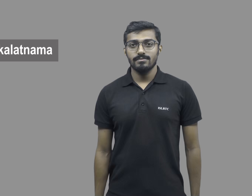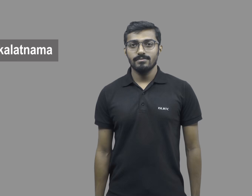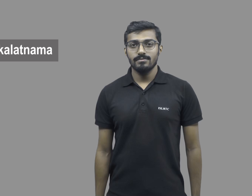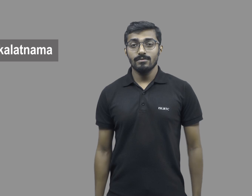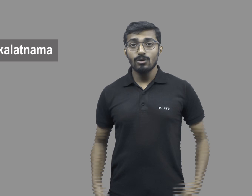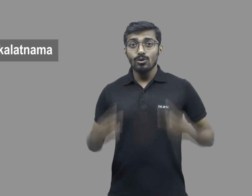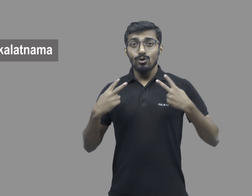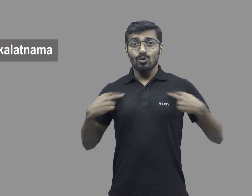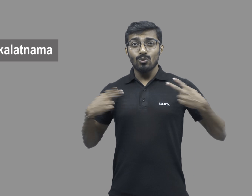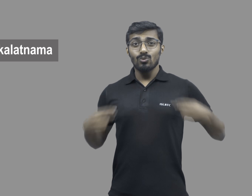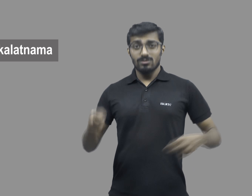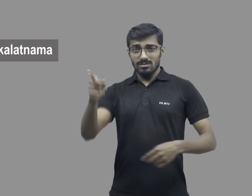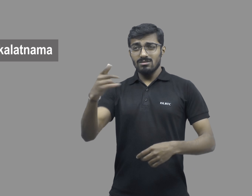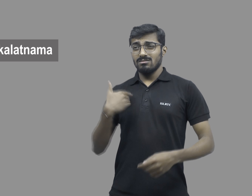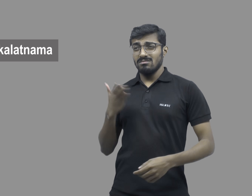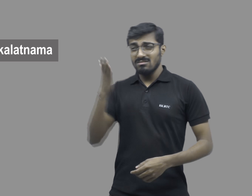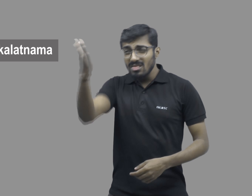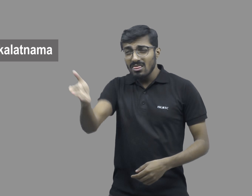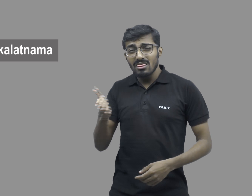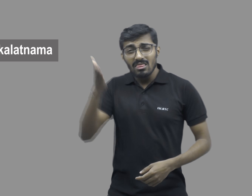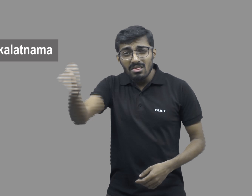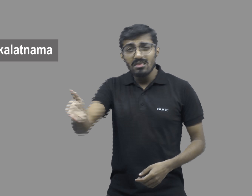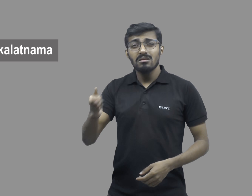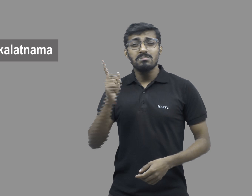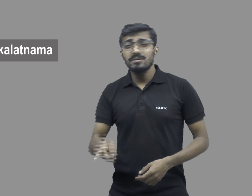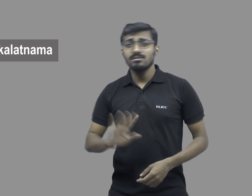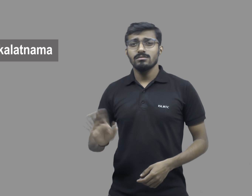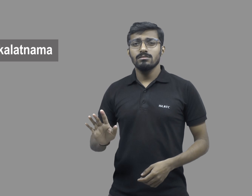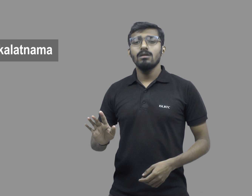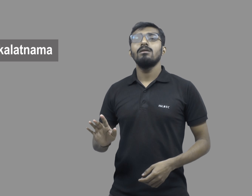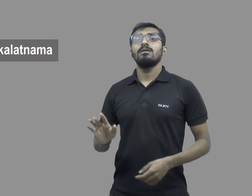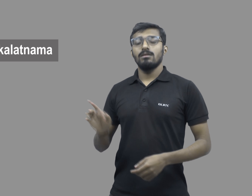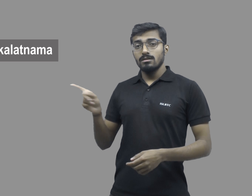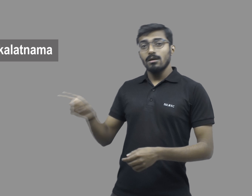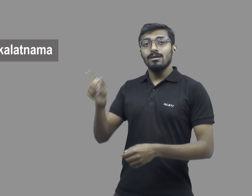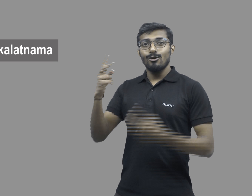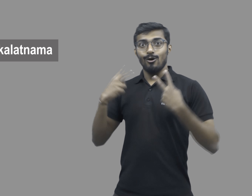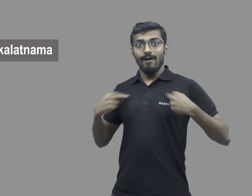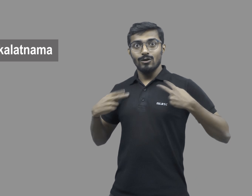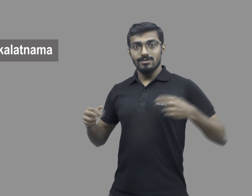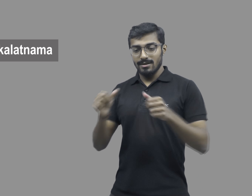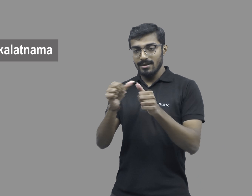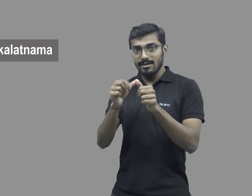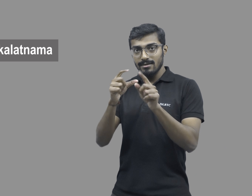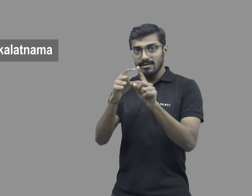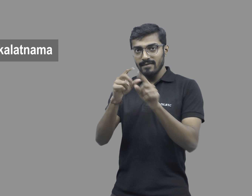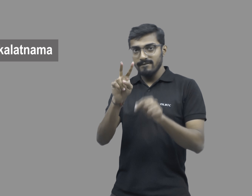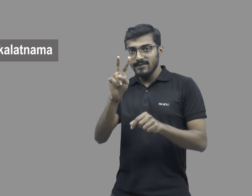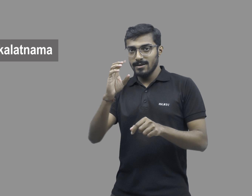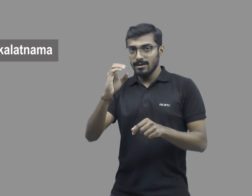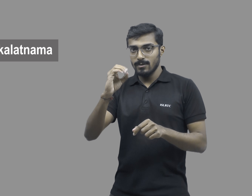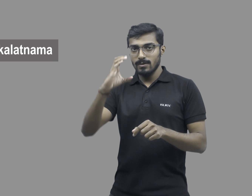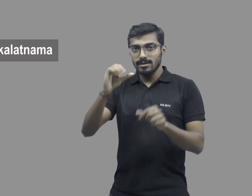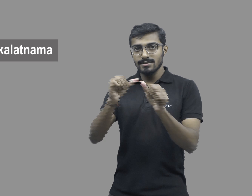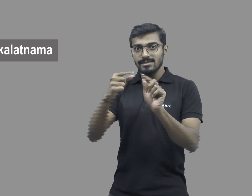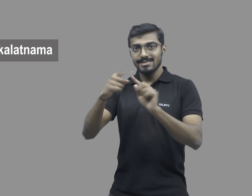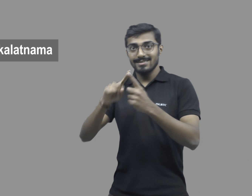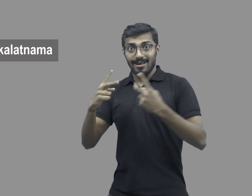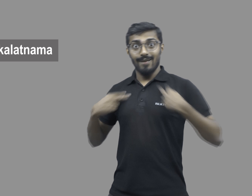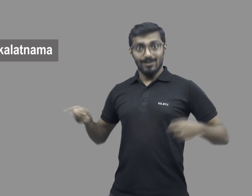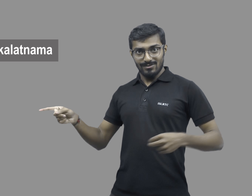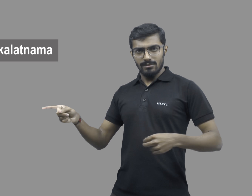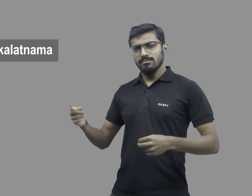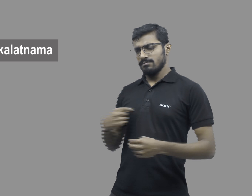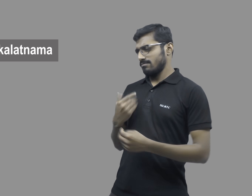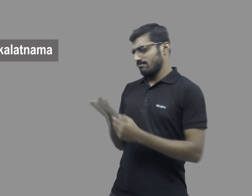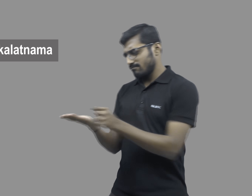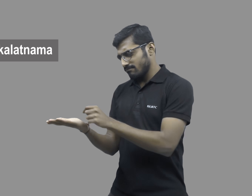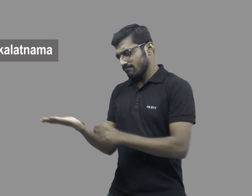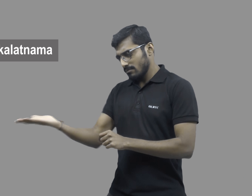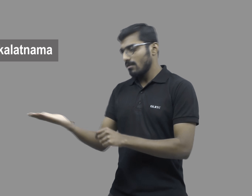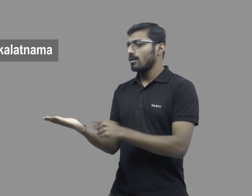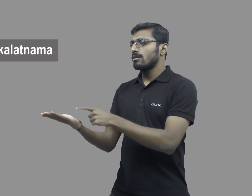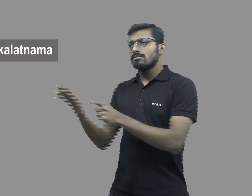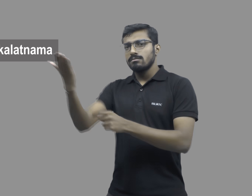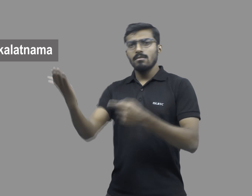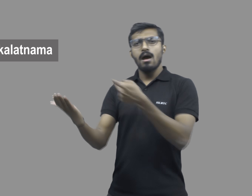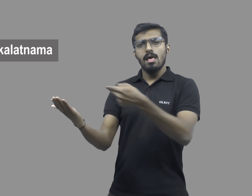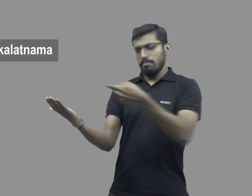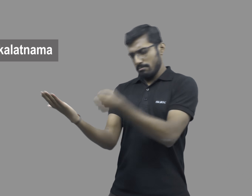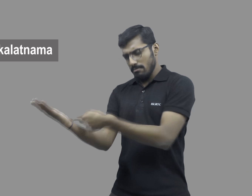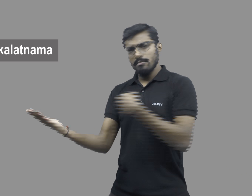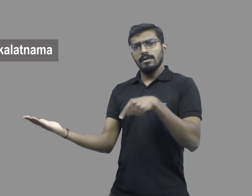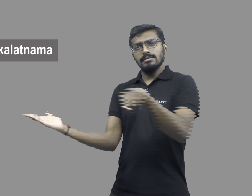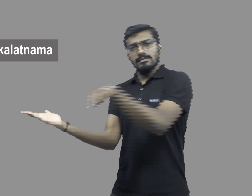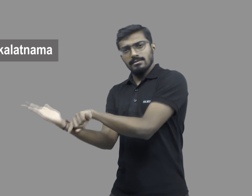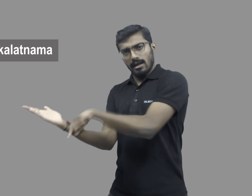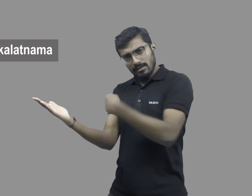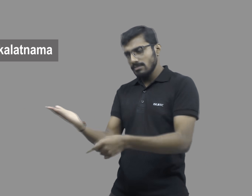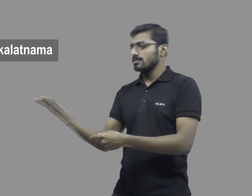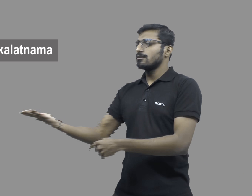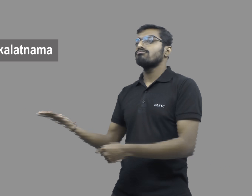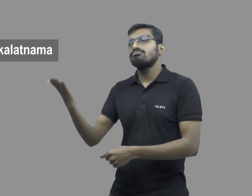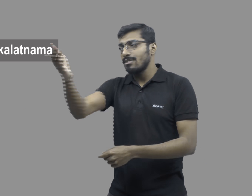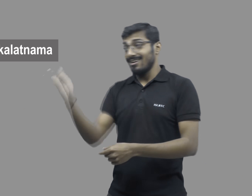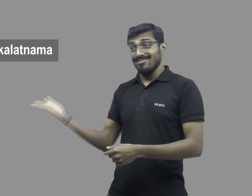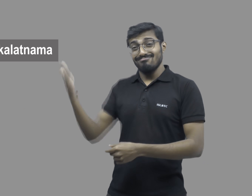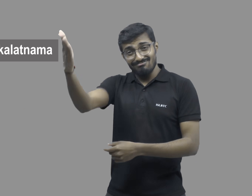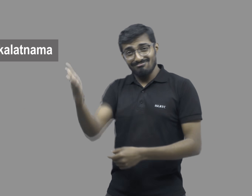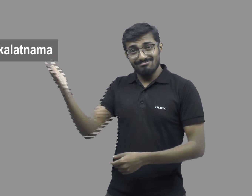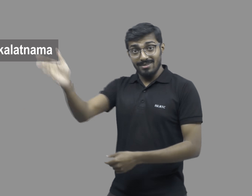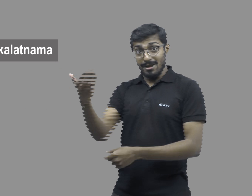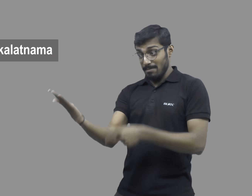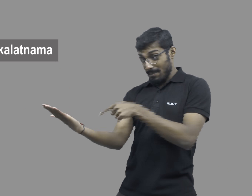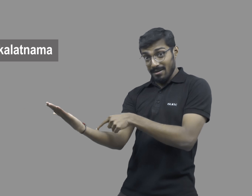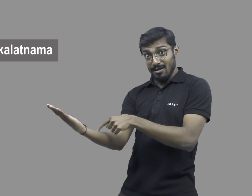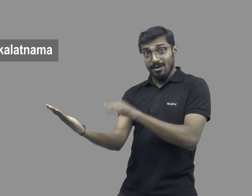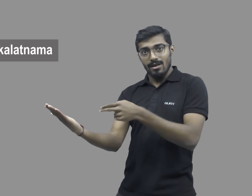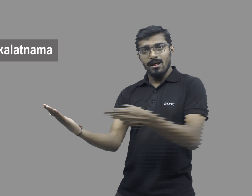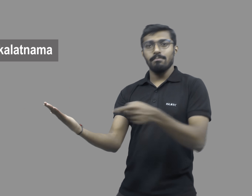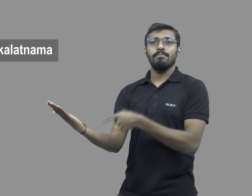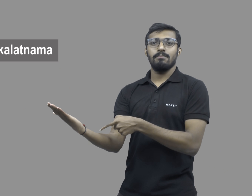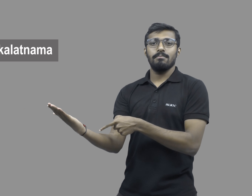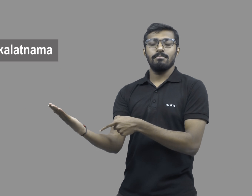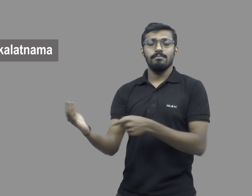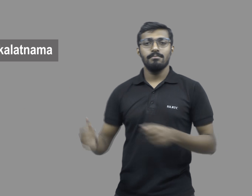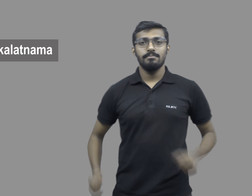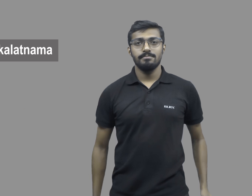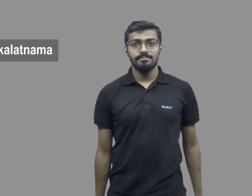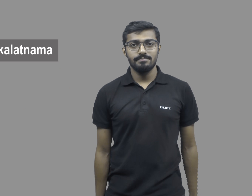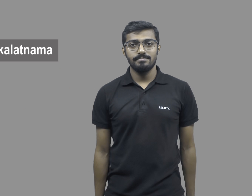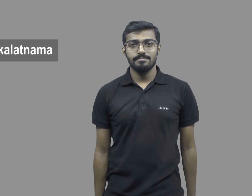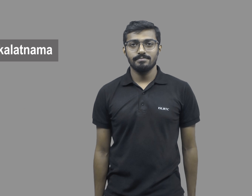Vakalatnama